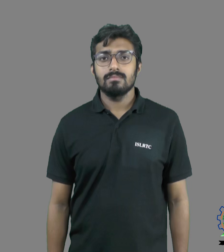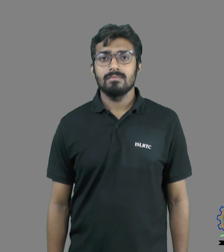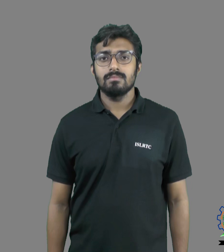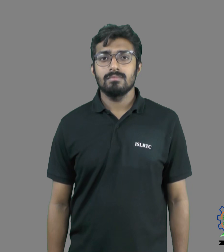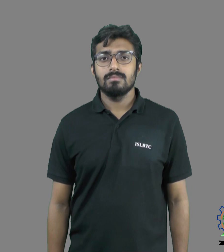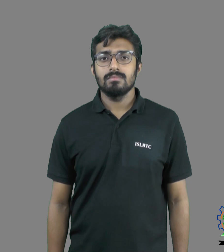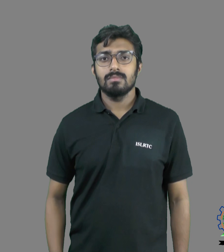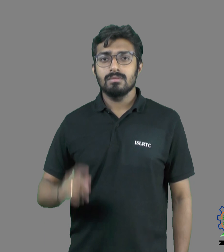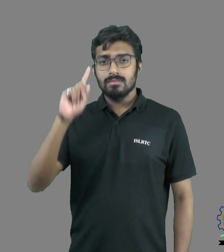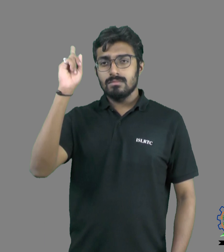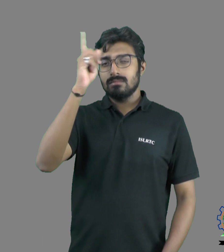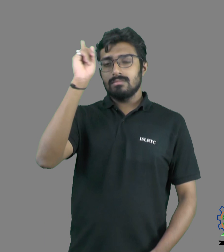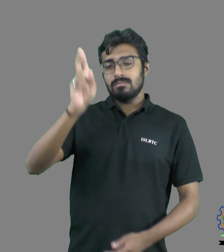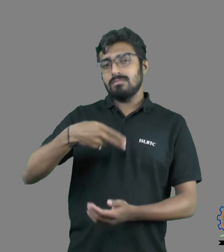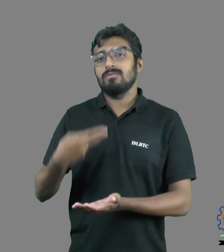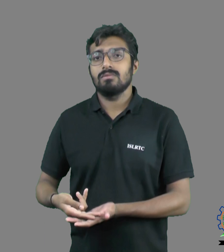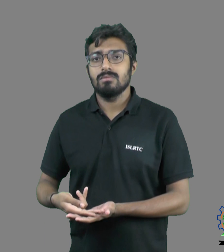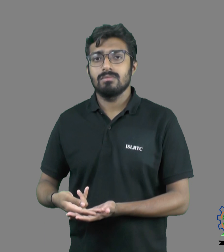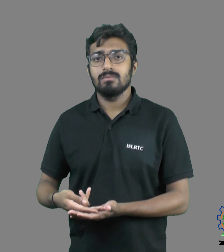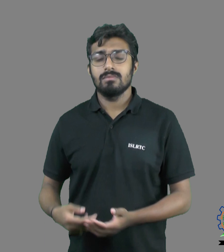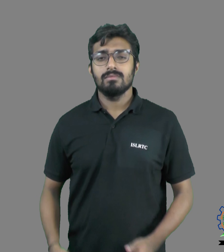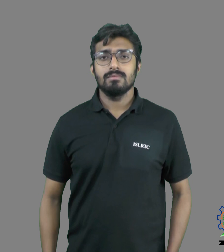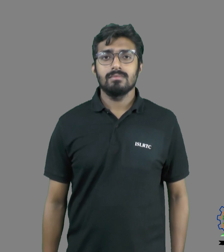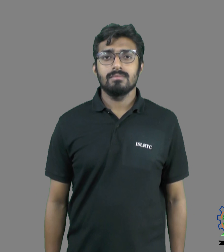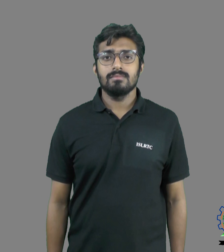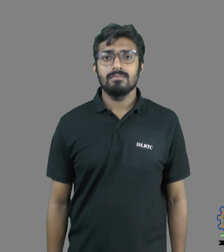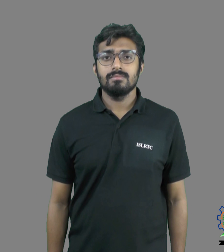Faint Pass Out Lose Consciousness